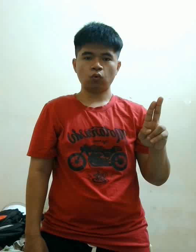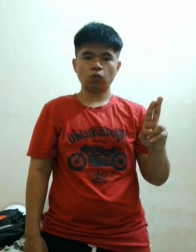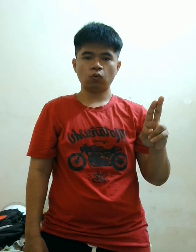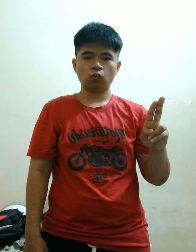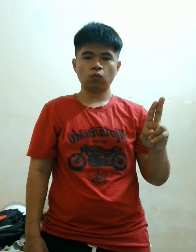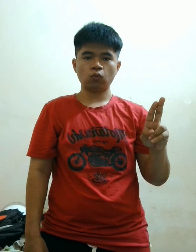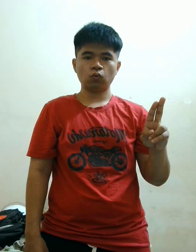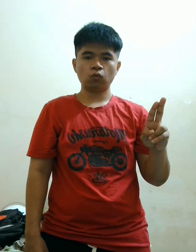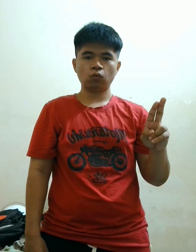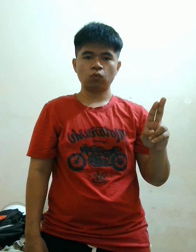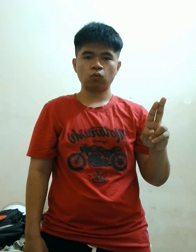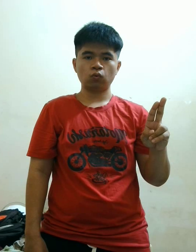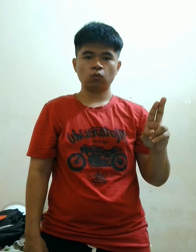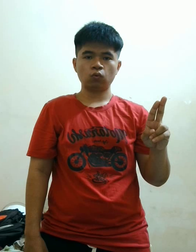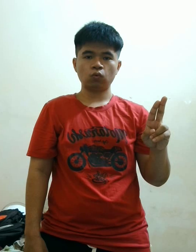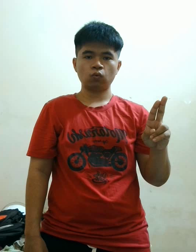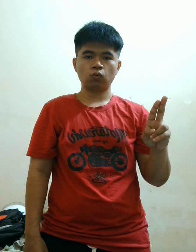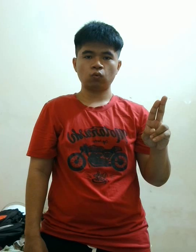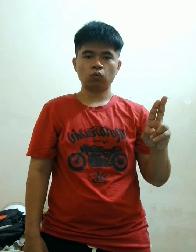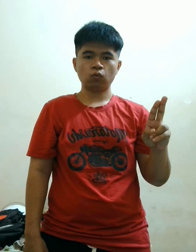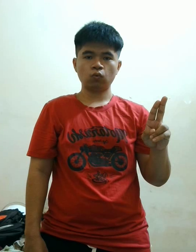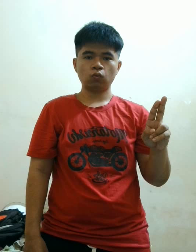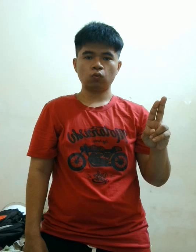u